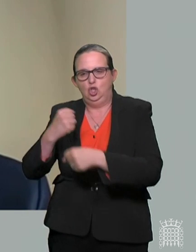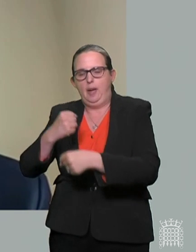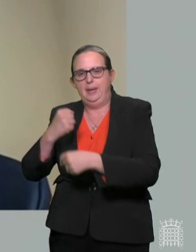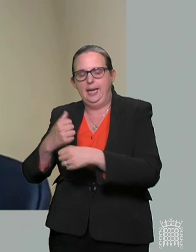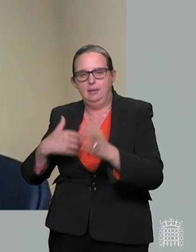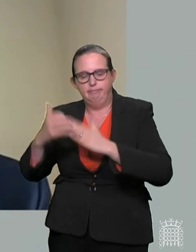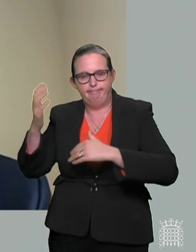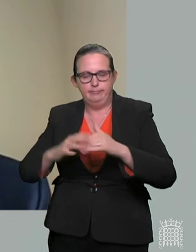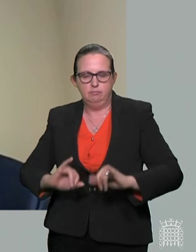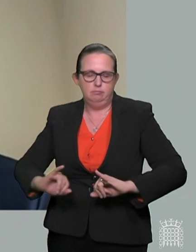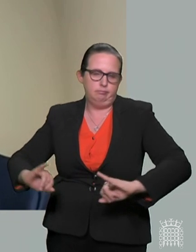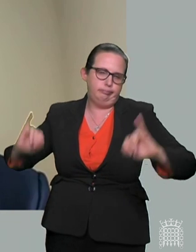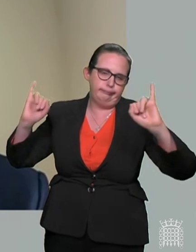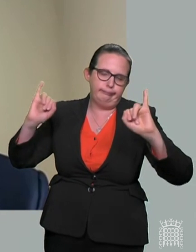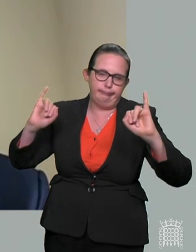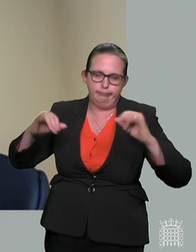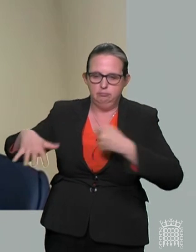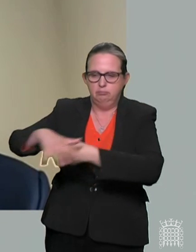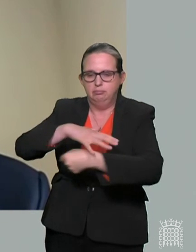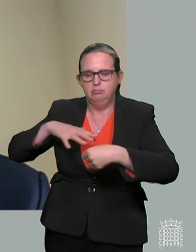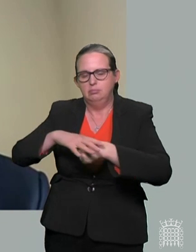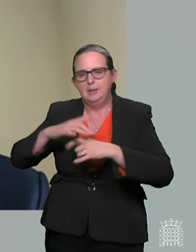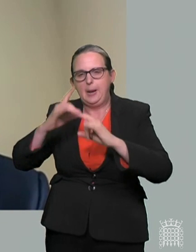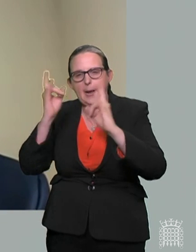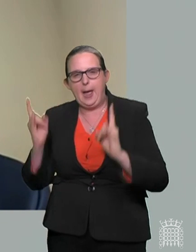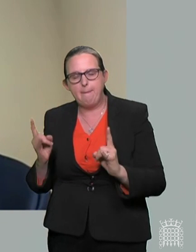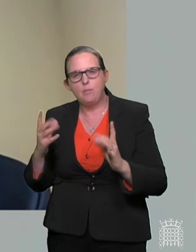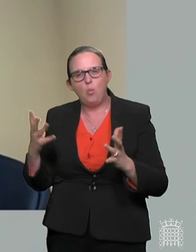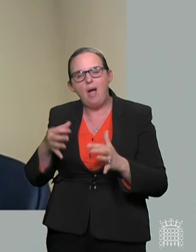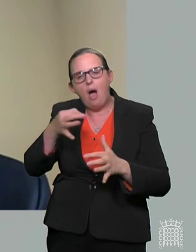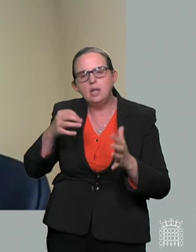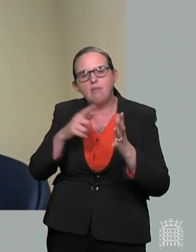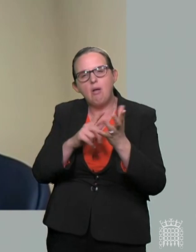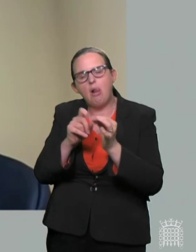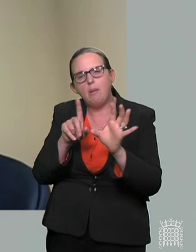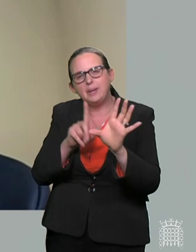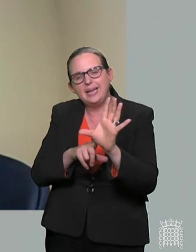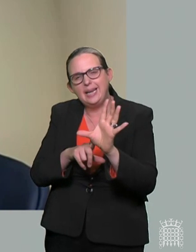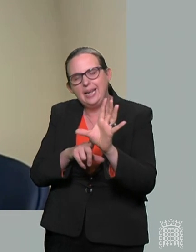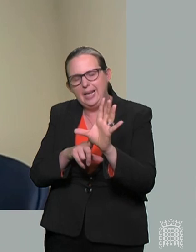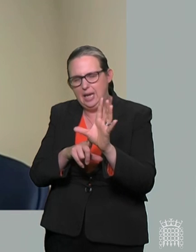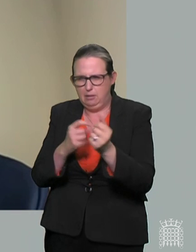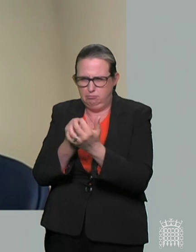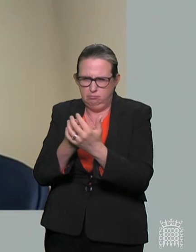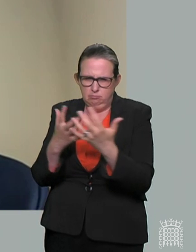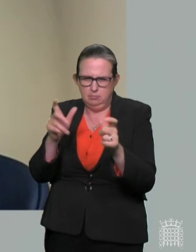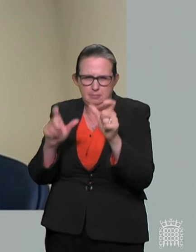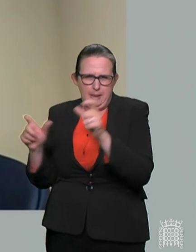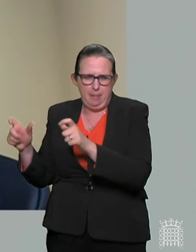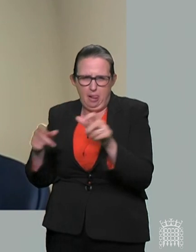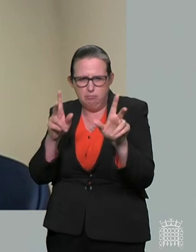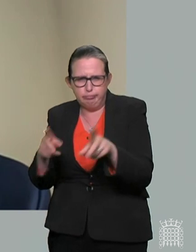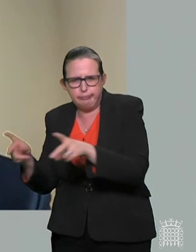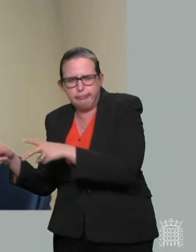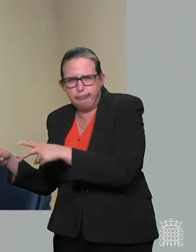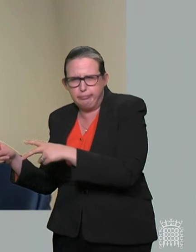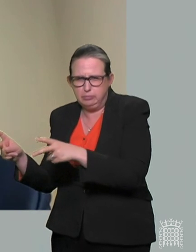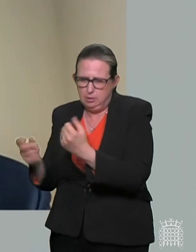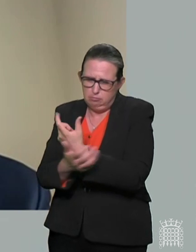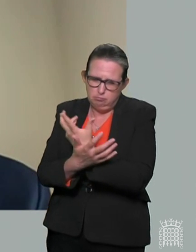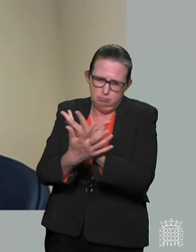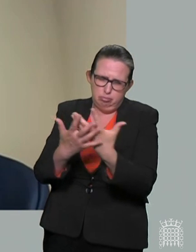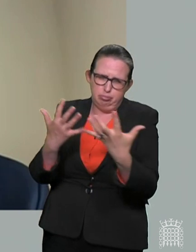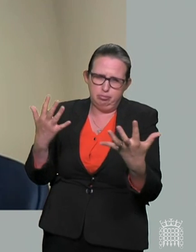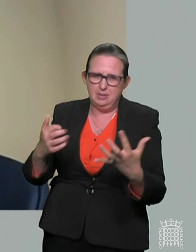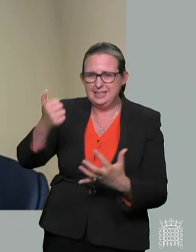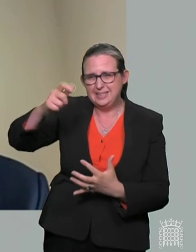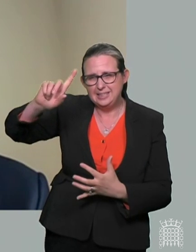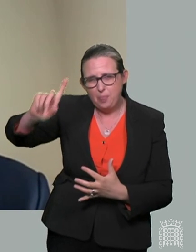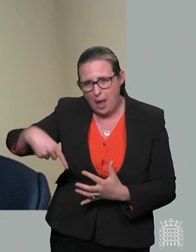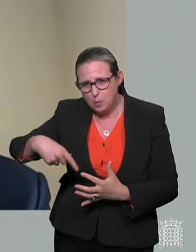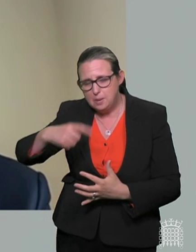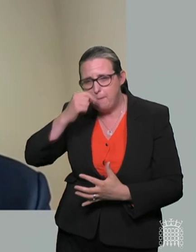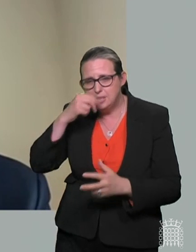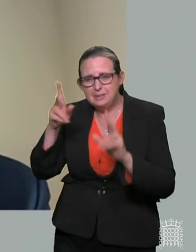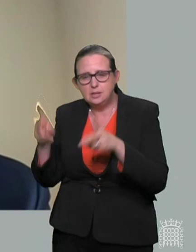Conditions were appalling, with multiple deaths. However, there are just 397 recorded graves on Alderney, just 6.6% of a total population of 6,000 internees.